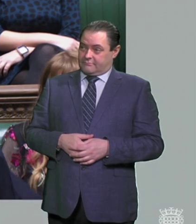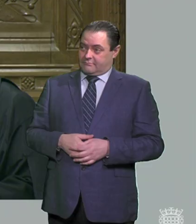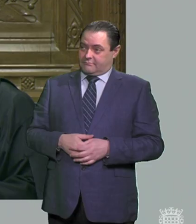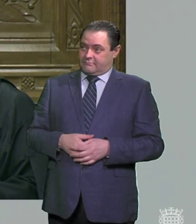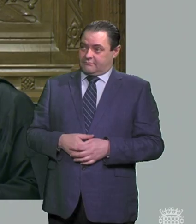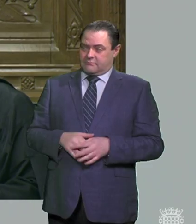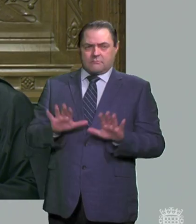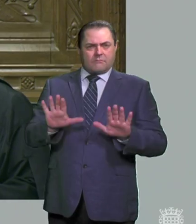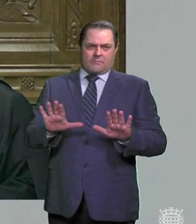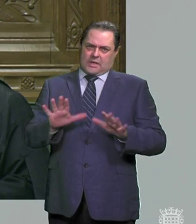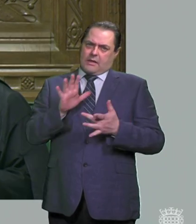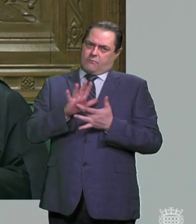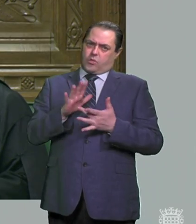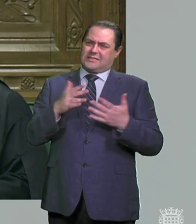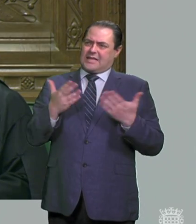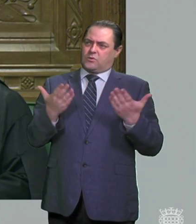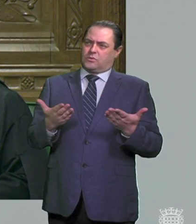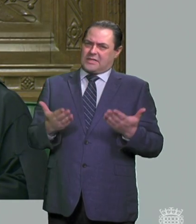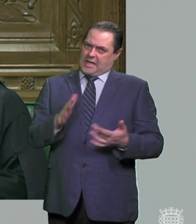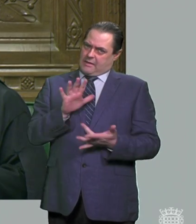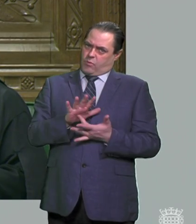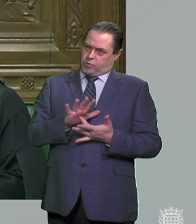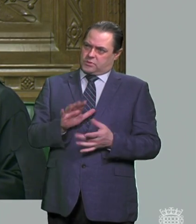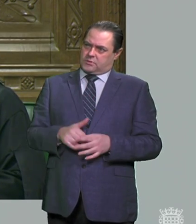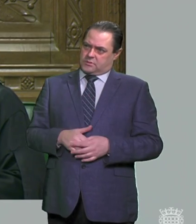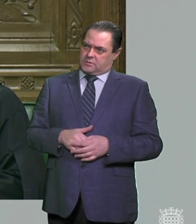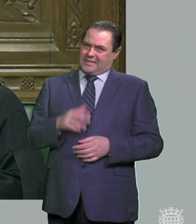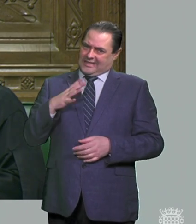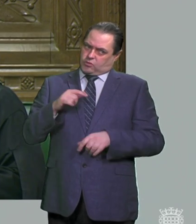Order. Today is a big day in the House, and a very important day.